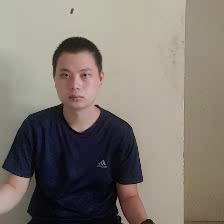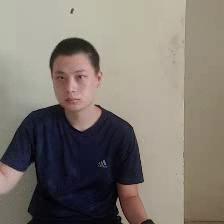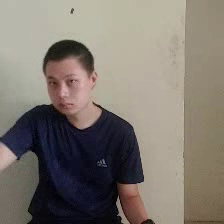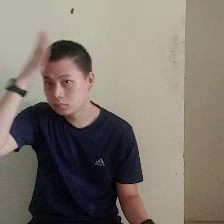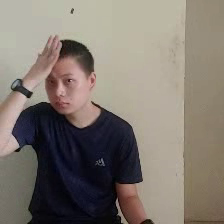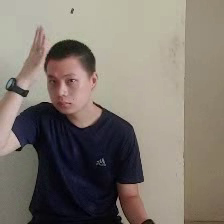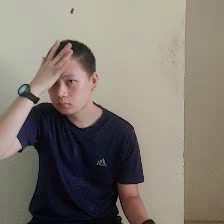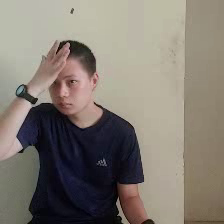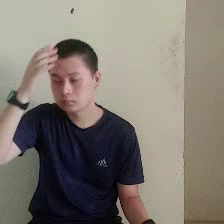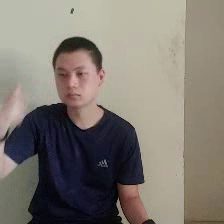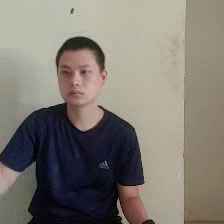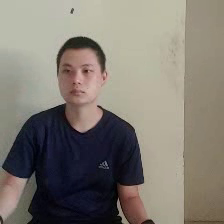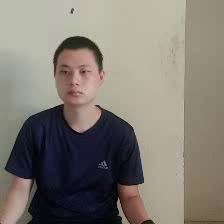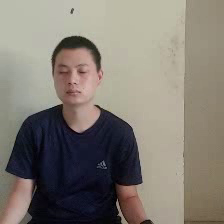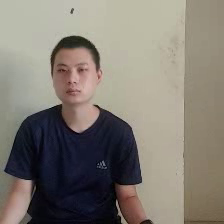Biết